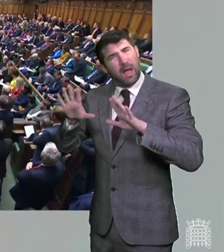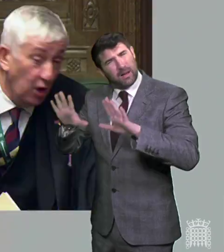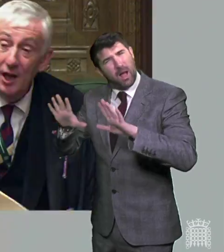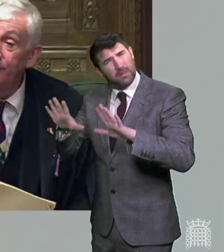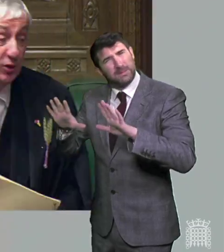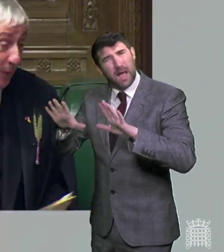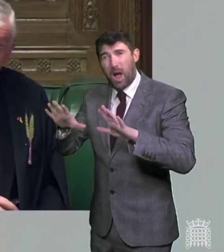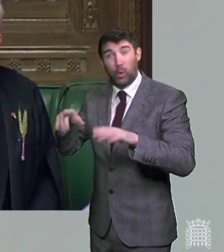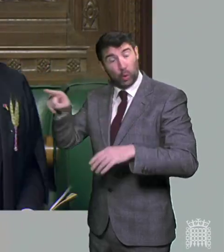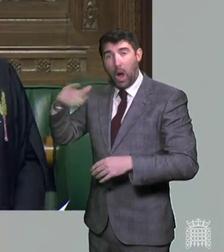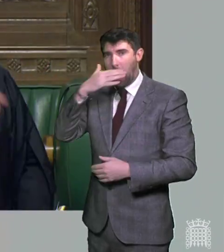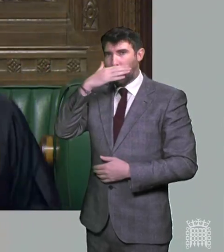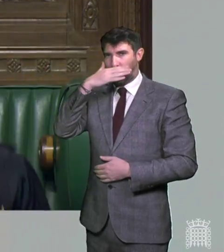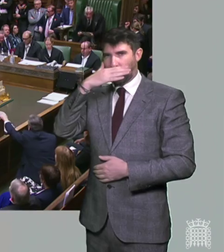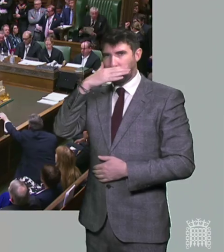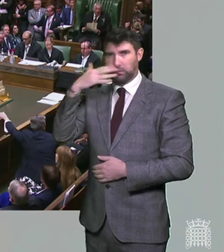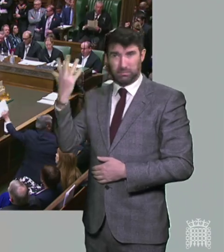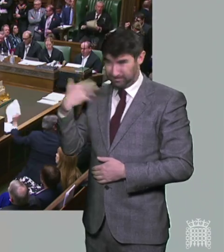Covering your mouth is not helpful to me or you.